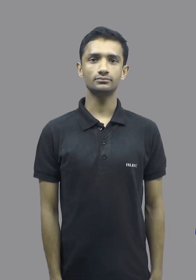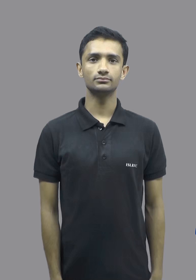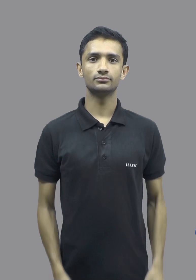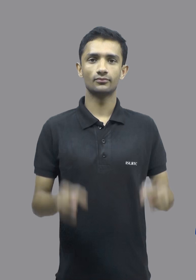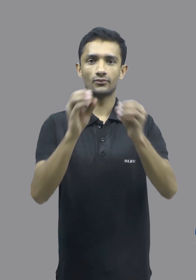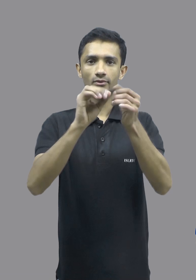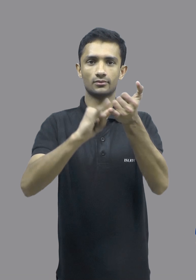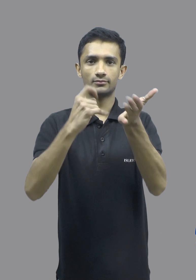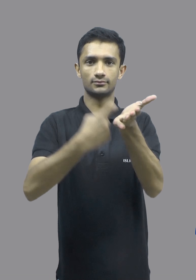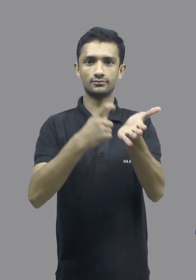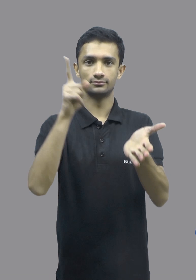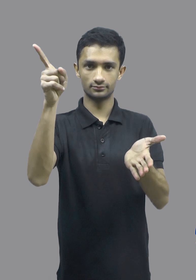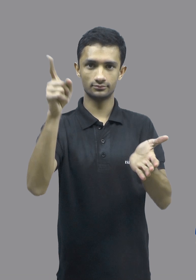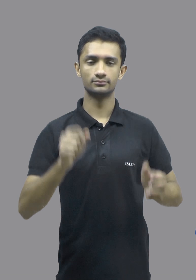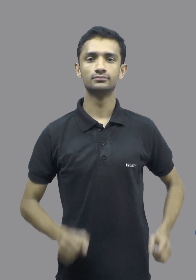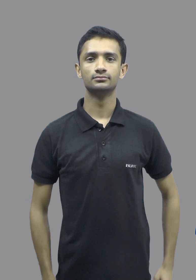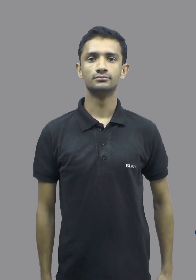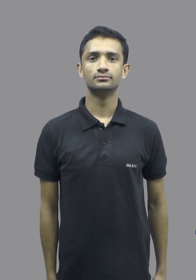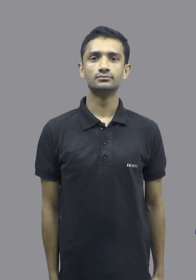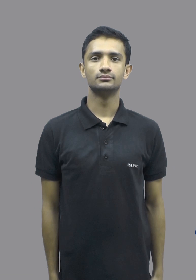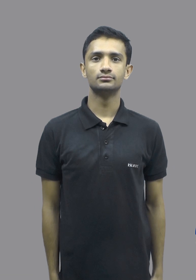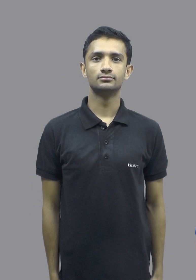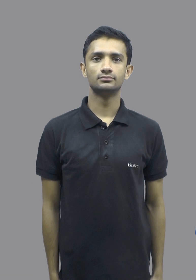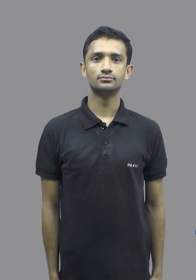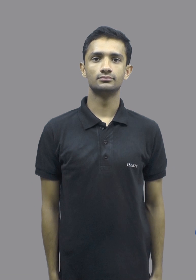Bhubaneswar